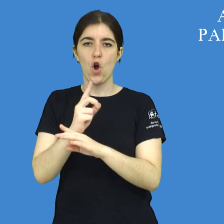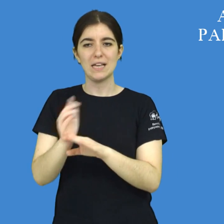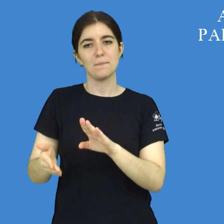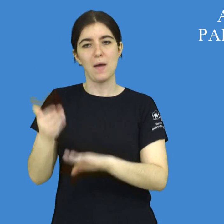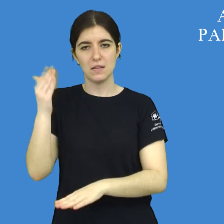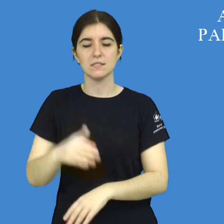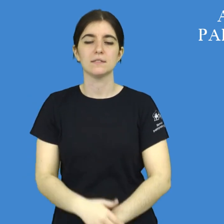superior